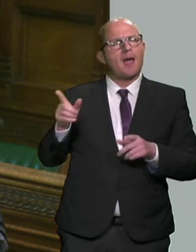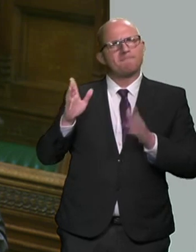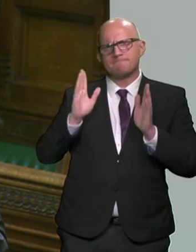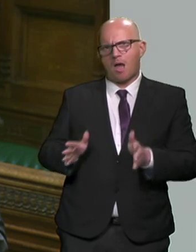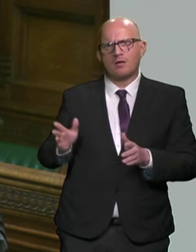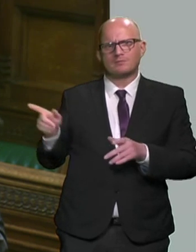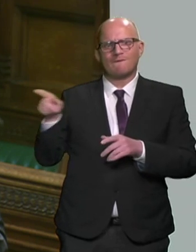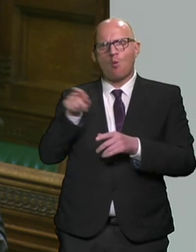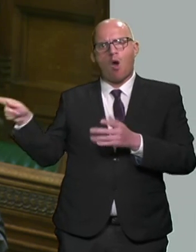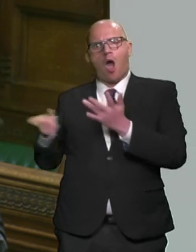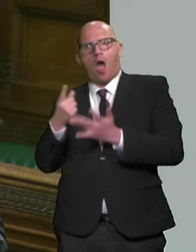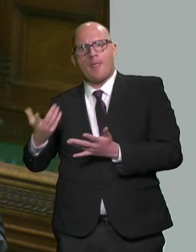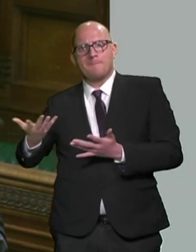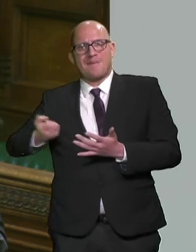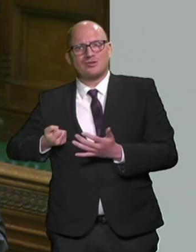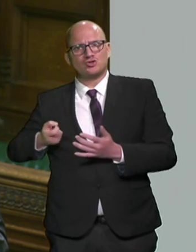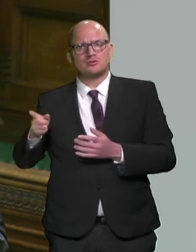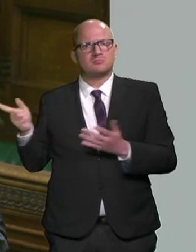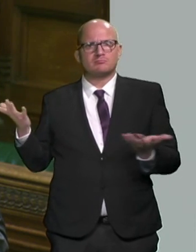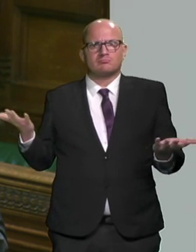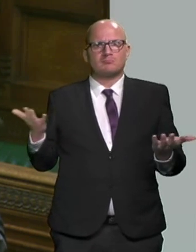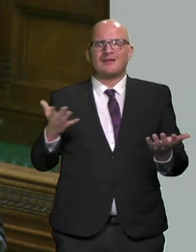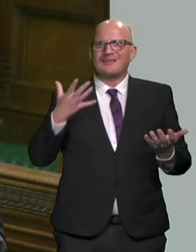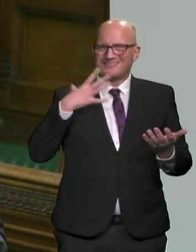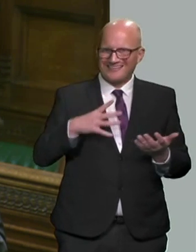They cannot go for a bigger pay increase if they are not at work.